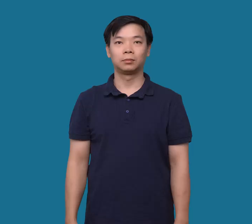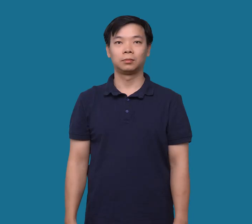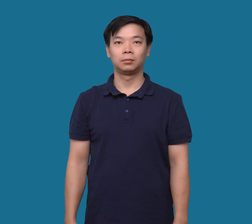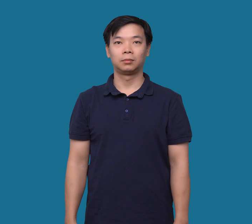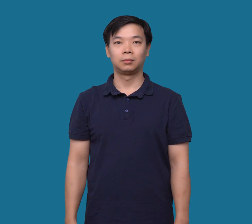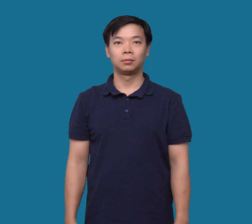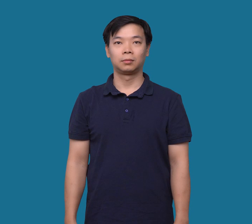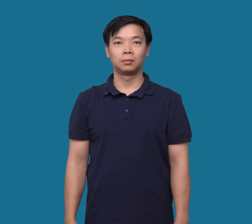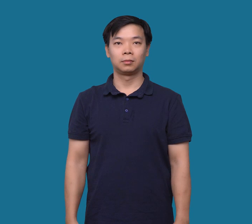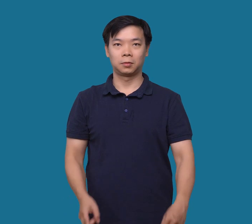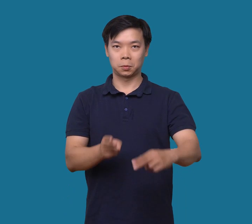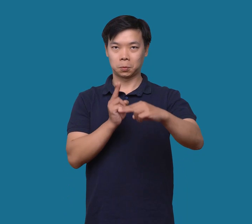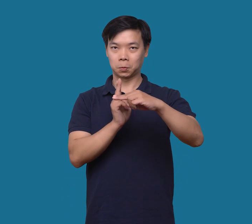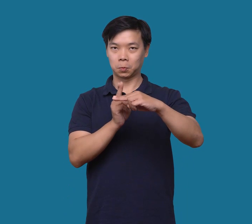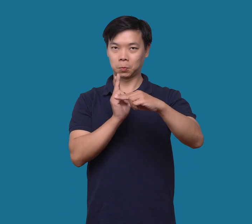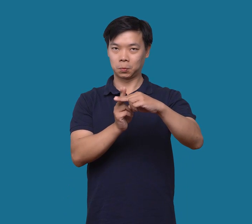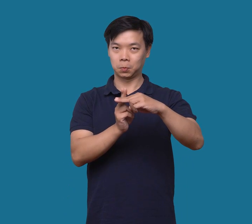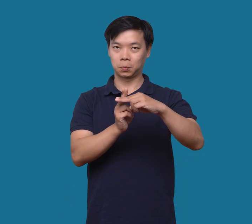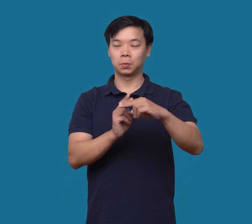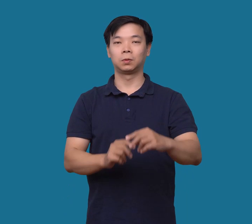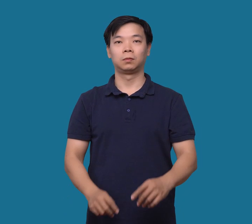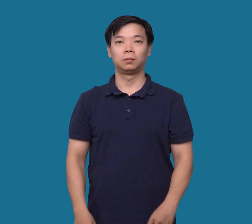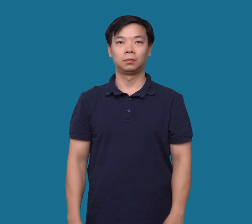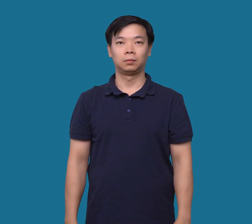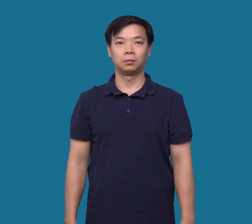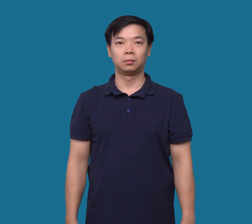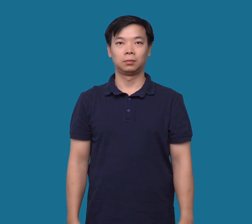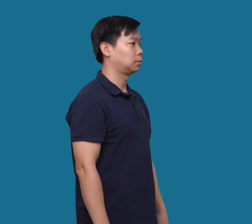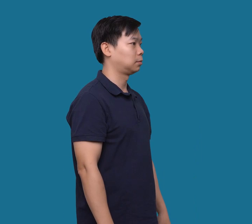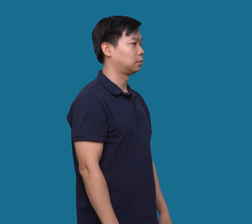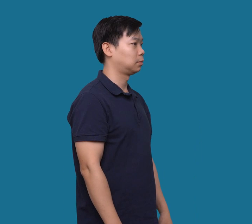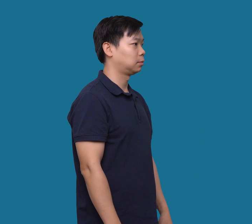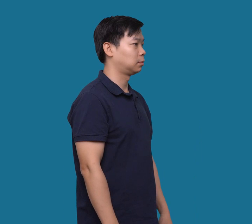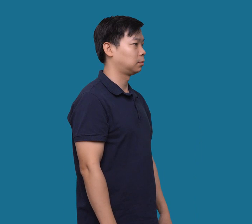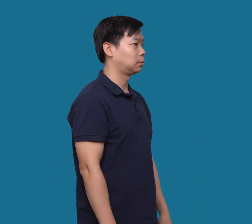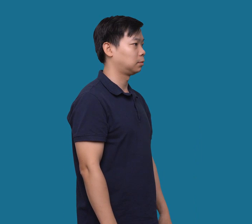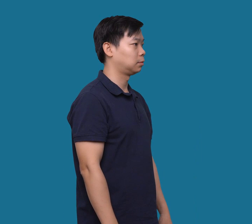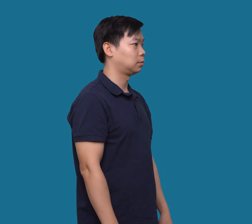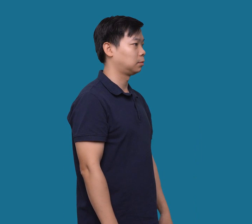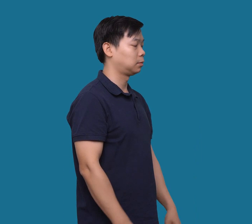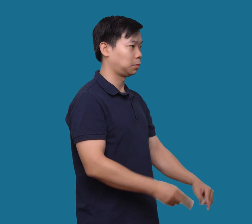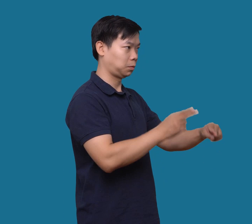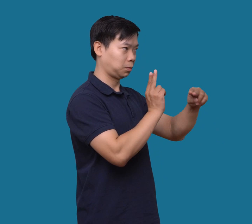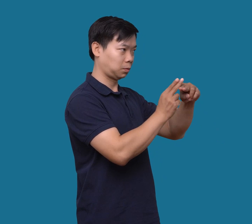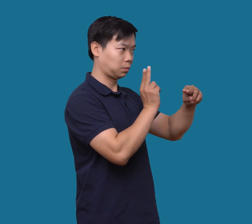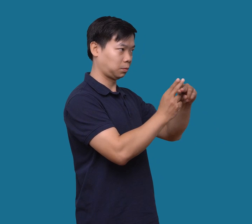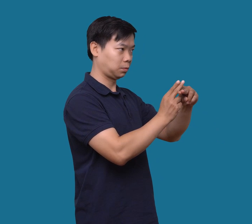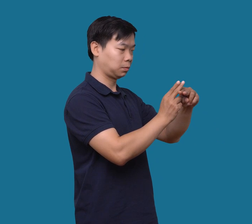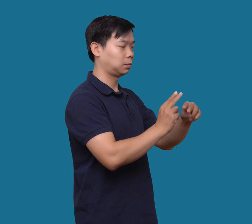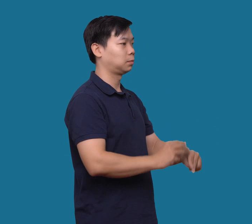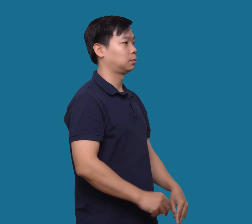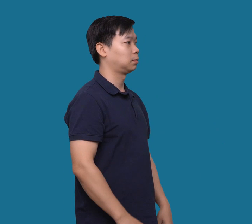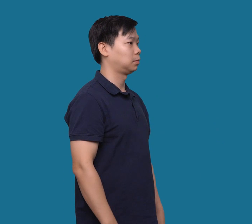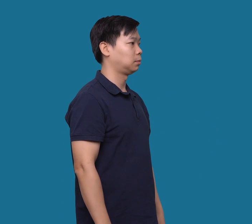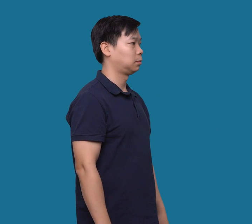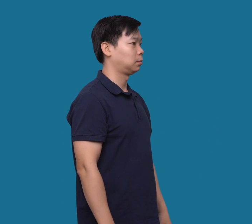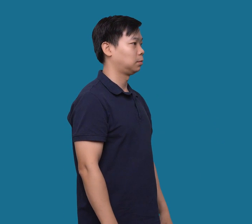yêu cầu